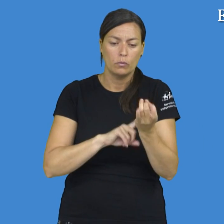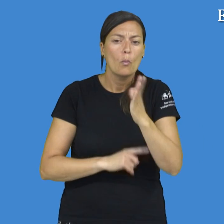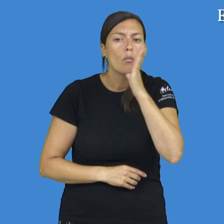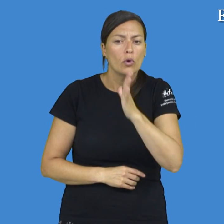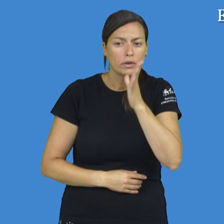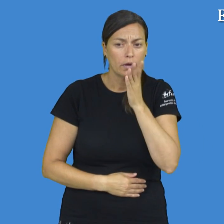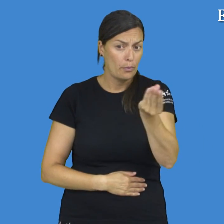motivo